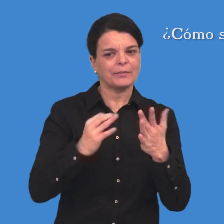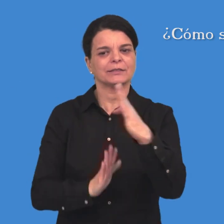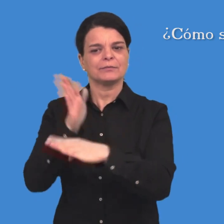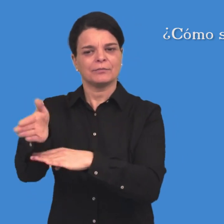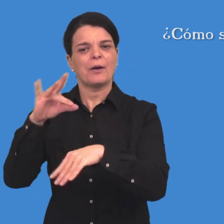ir